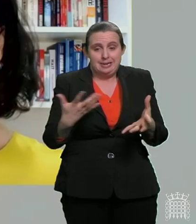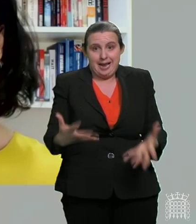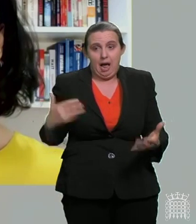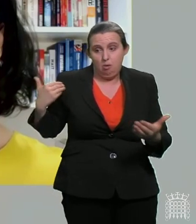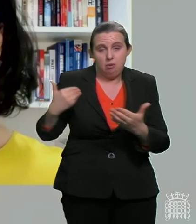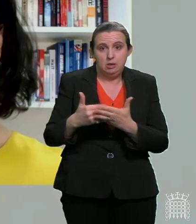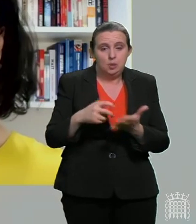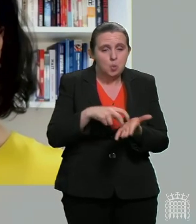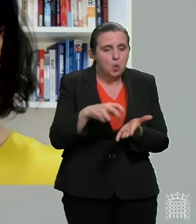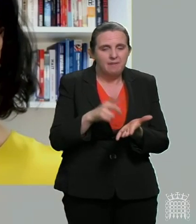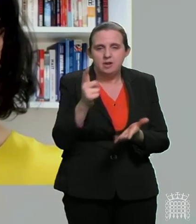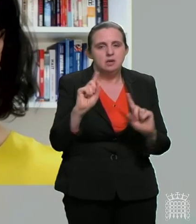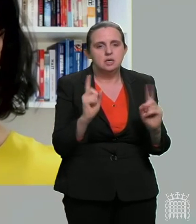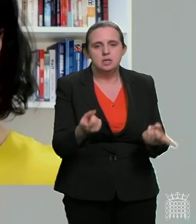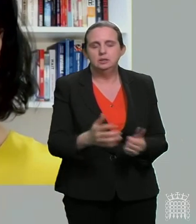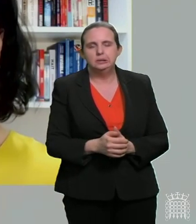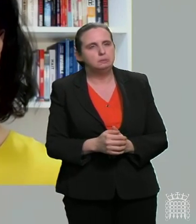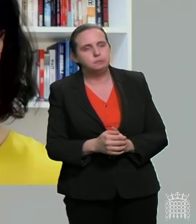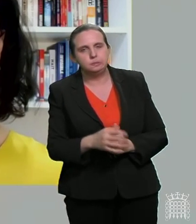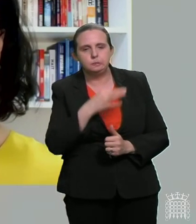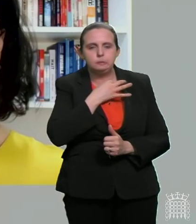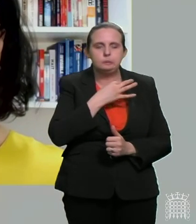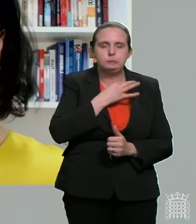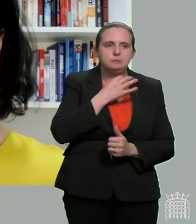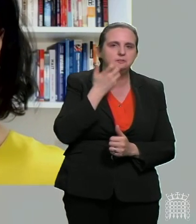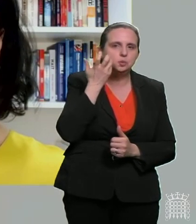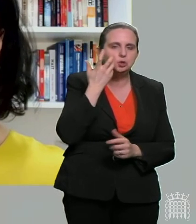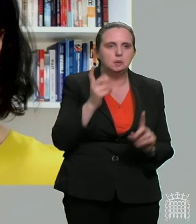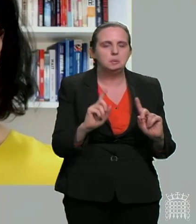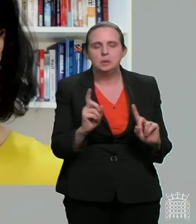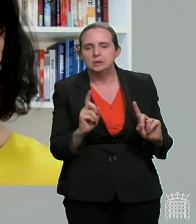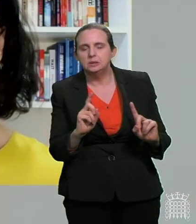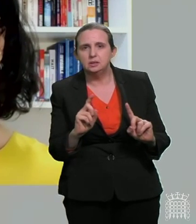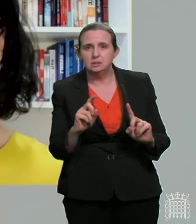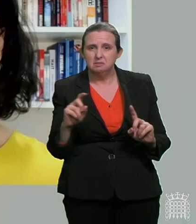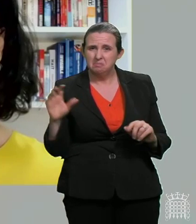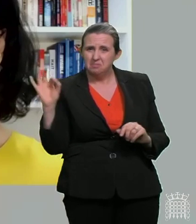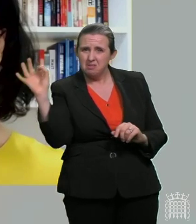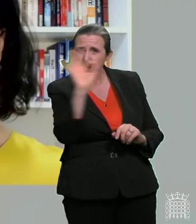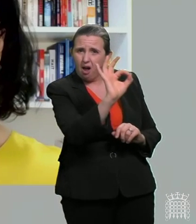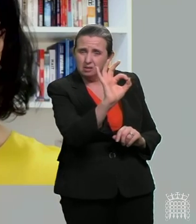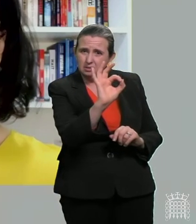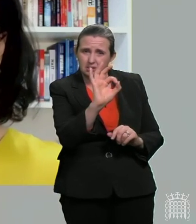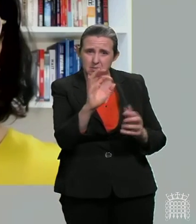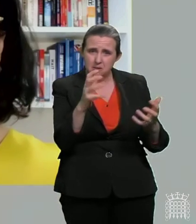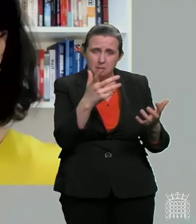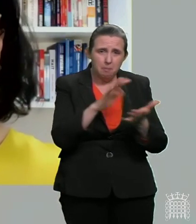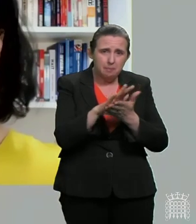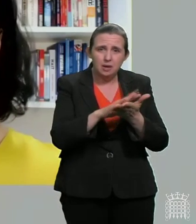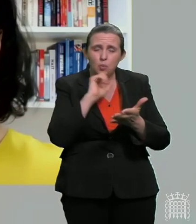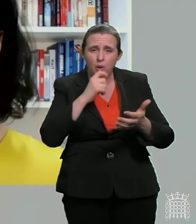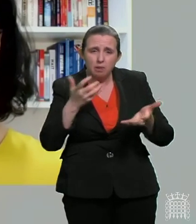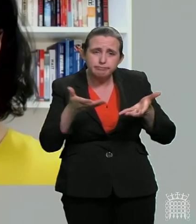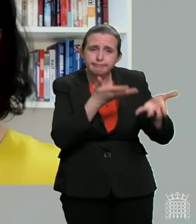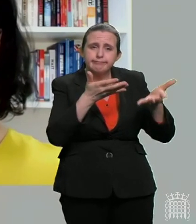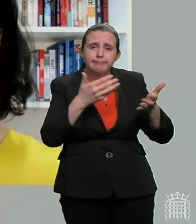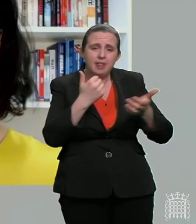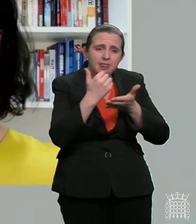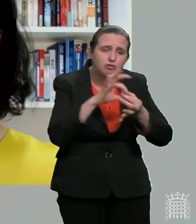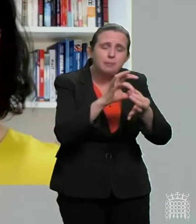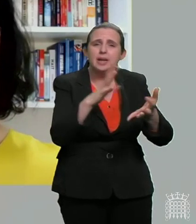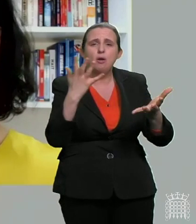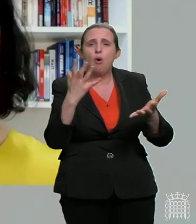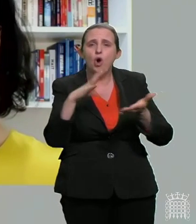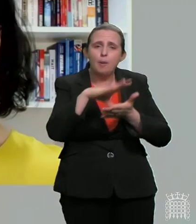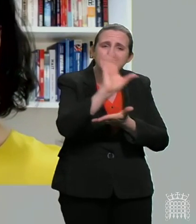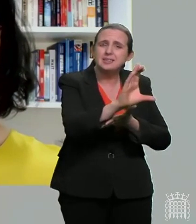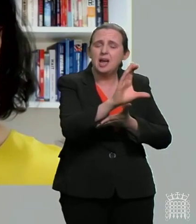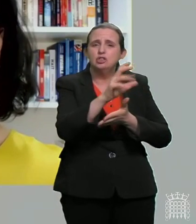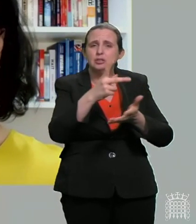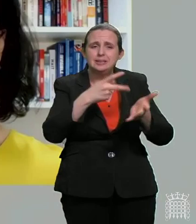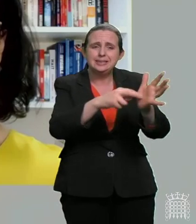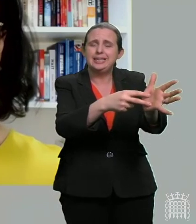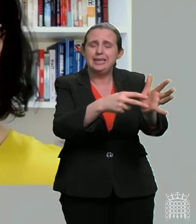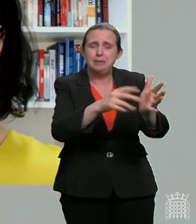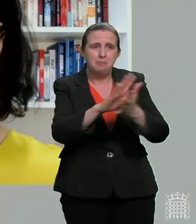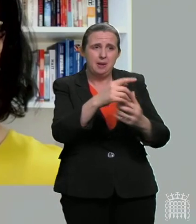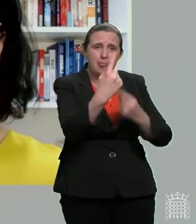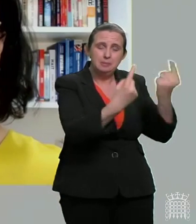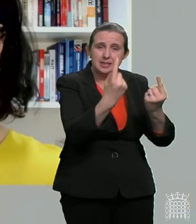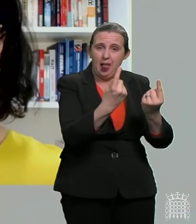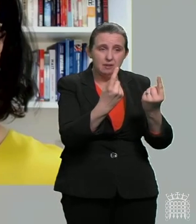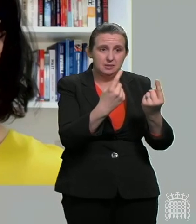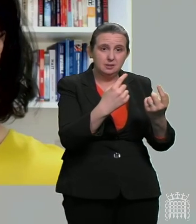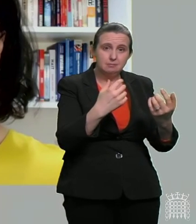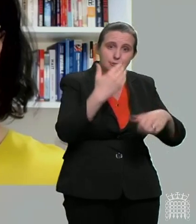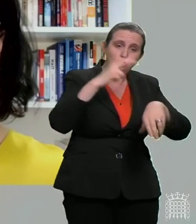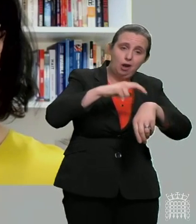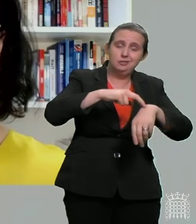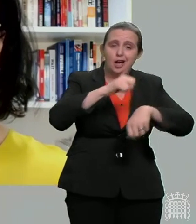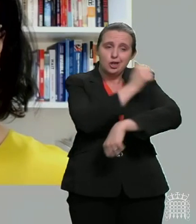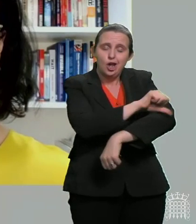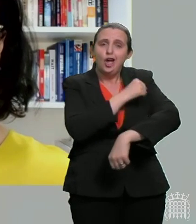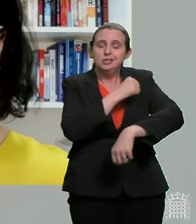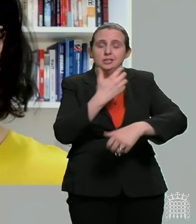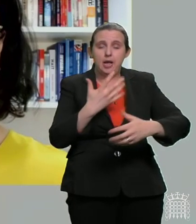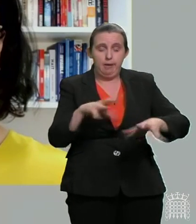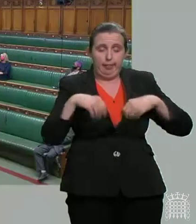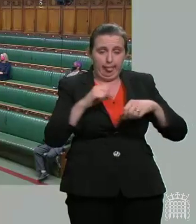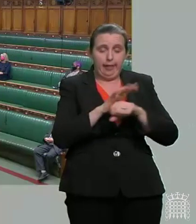Does the Prime Minister recognise that, for this group, long covid is an occupational disease, and will he set up a compensation scheme similar to what we offer our armed forces, so that we ensure that those who have lost their livelihoods by saving lives are fully supported?